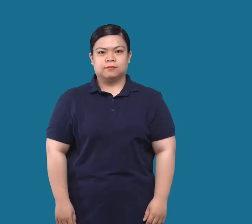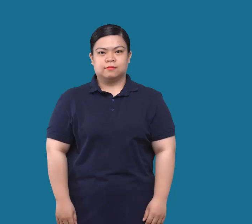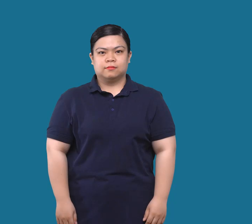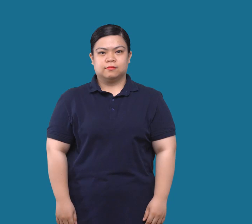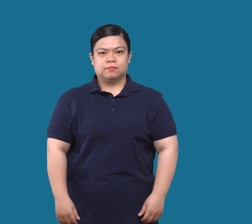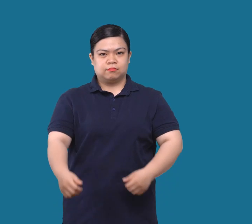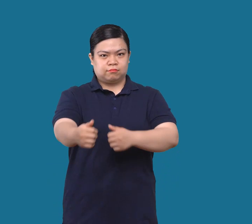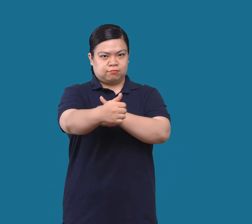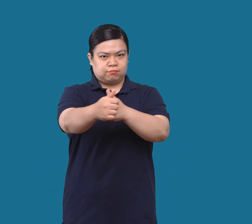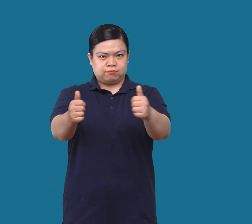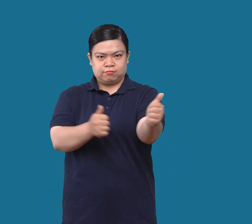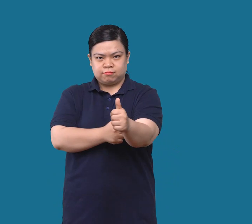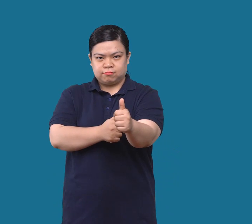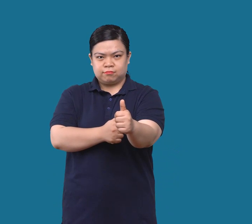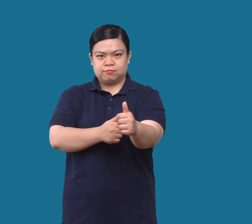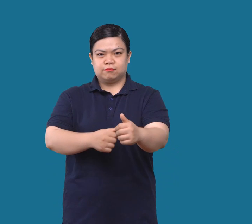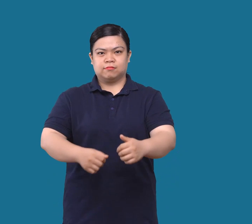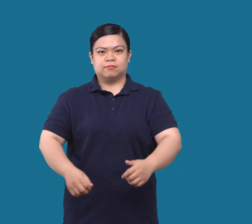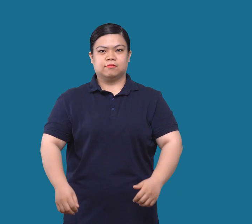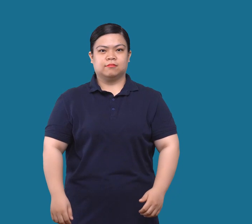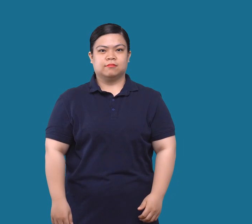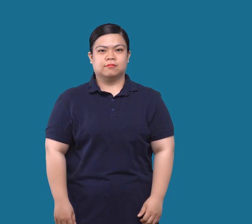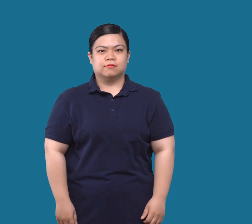phản động